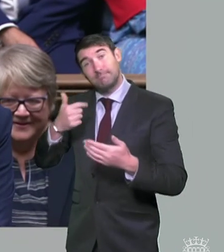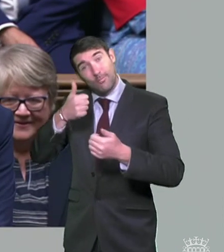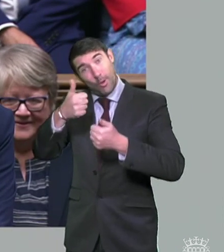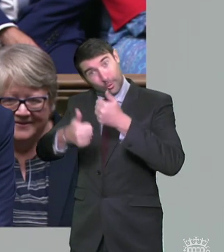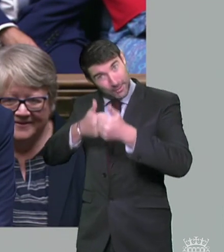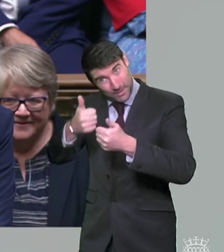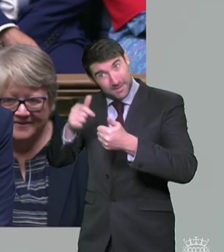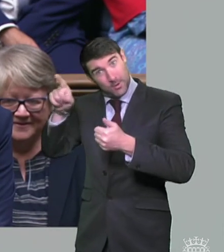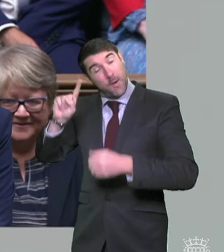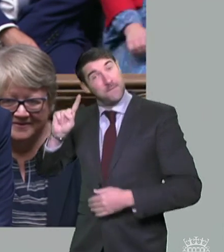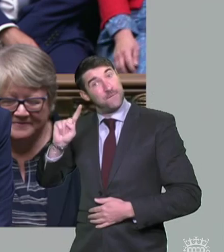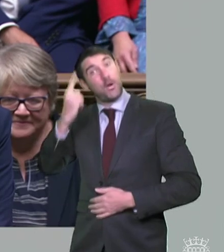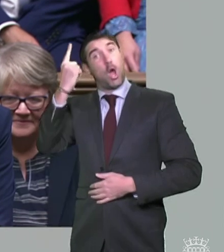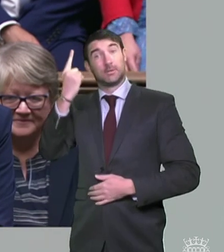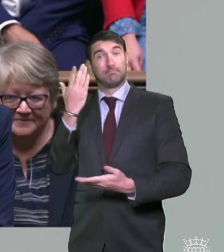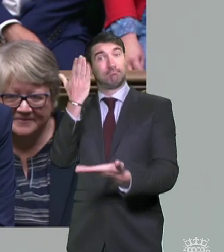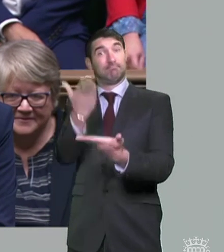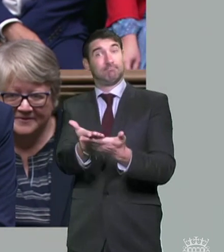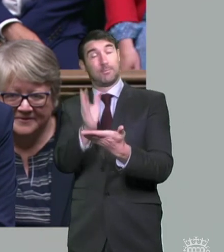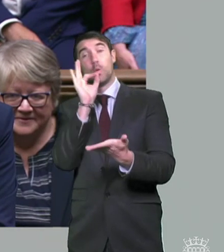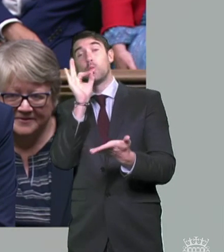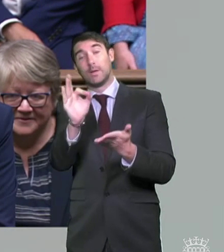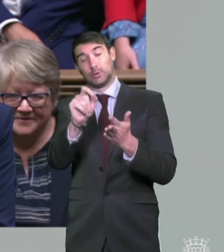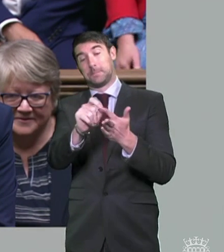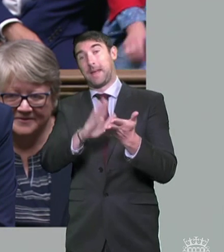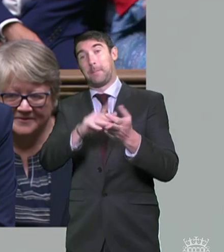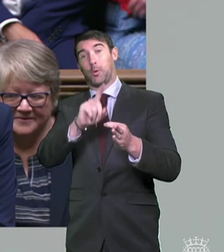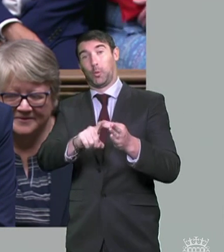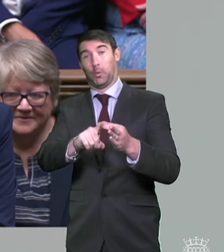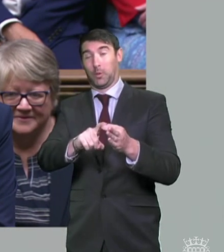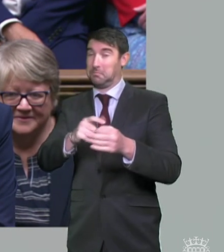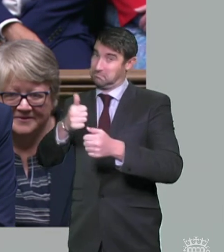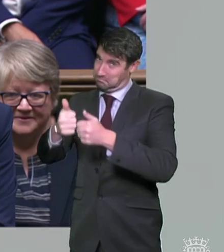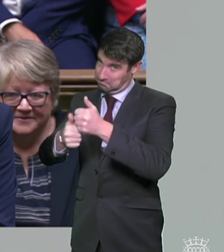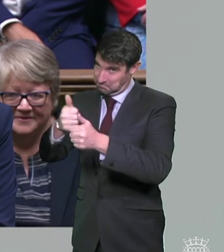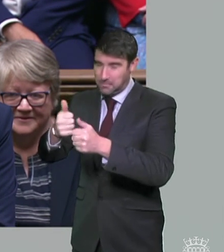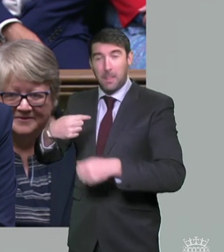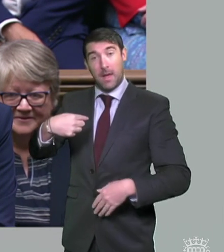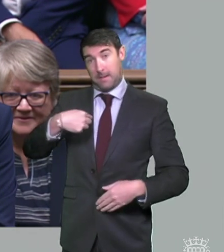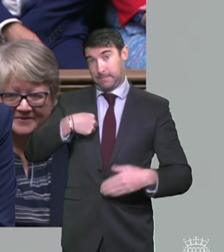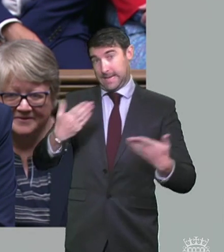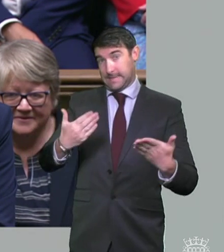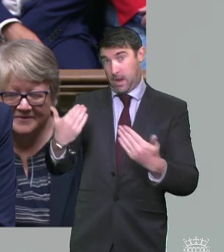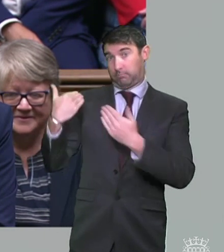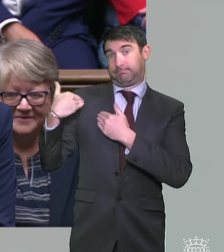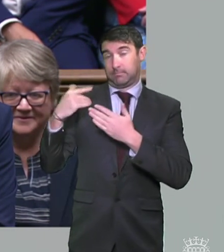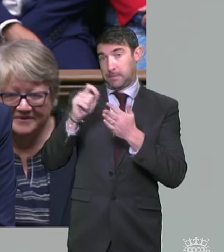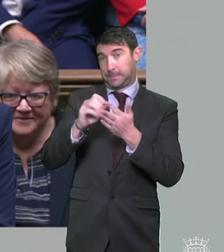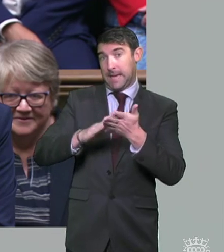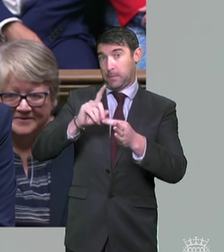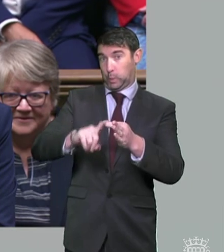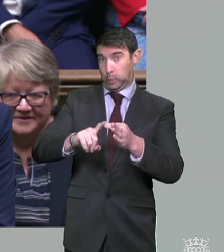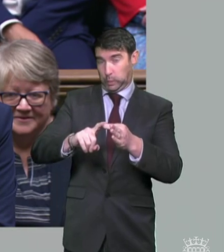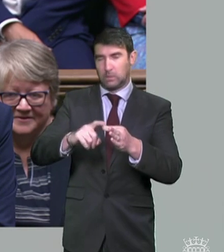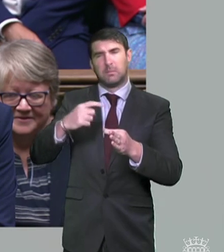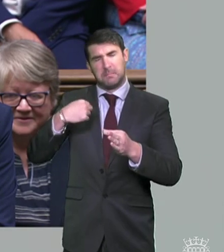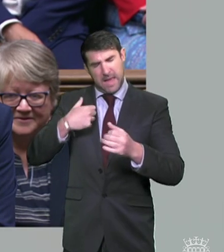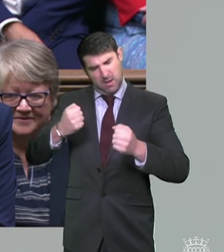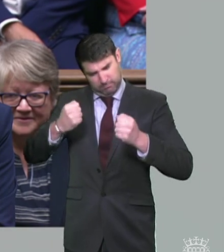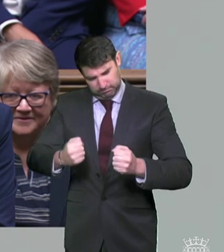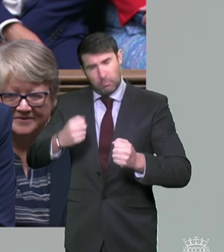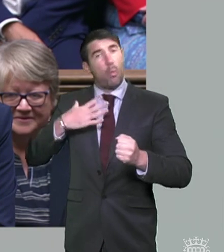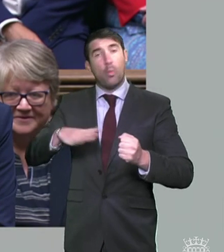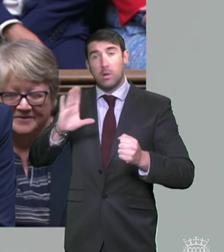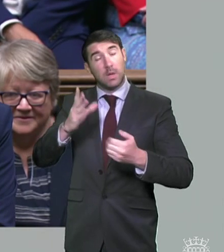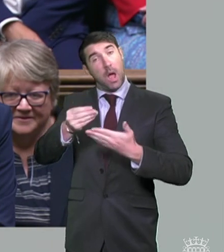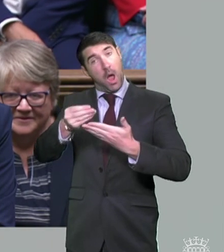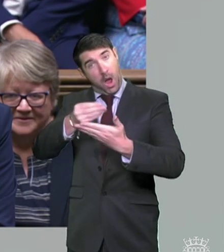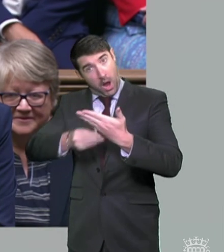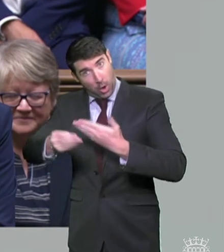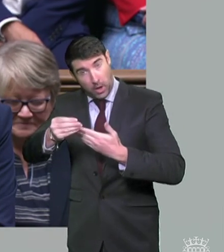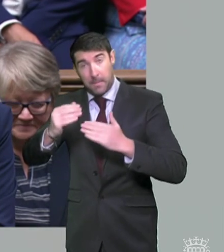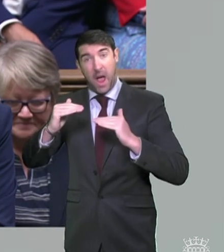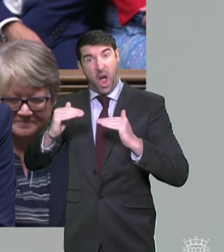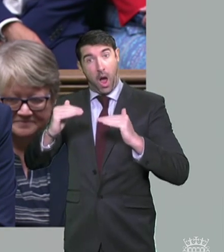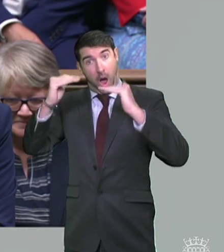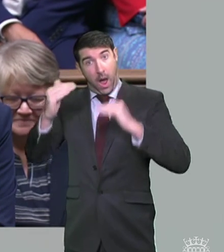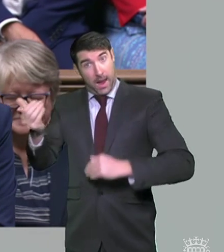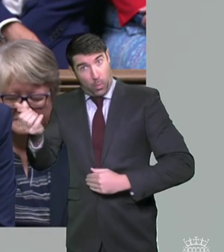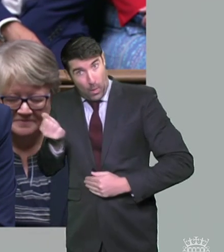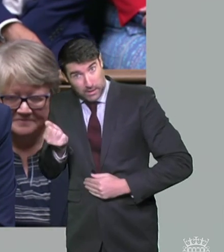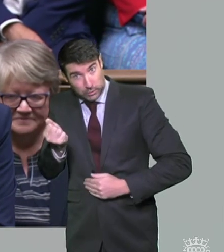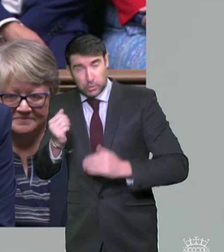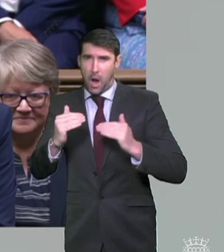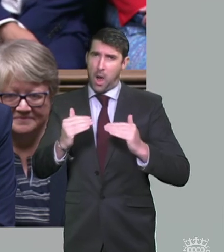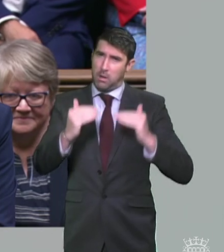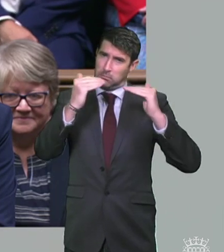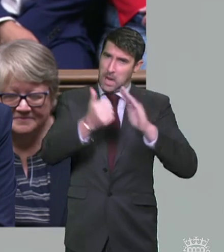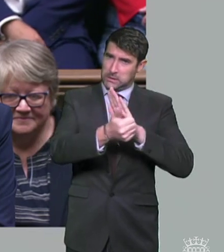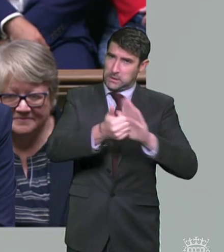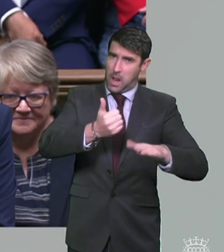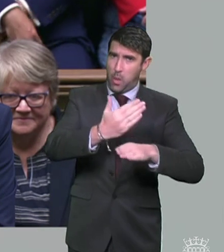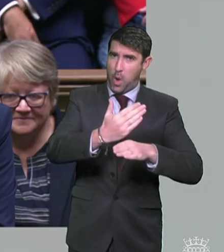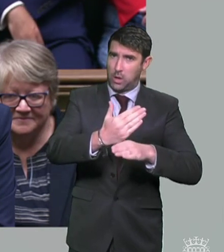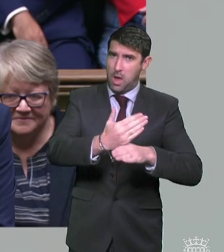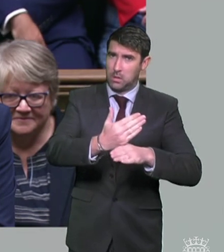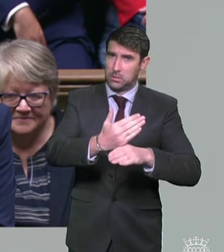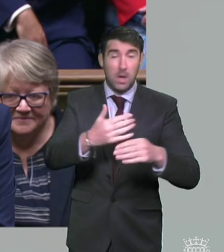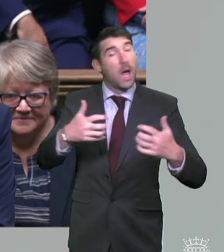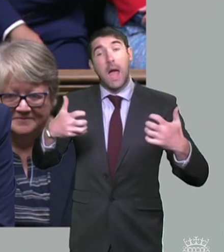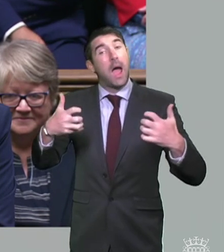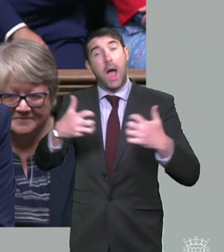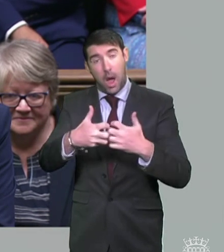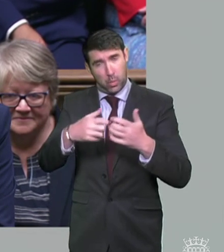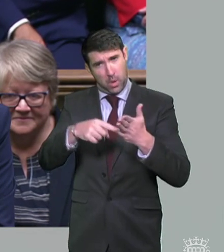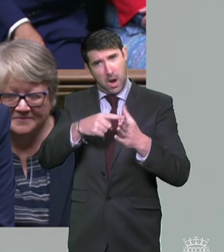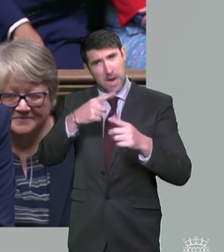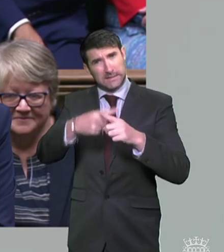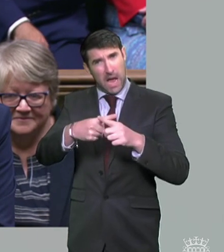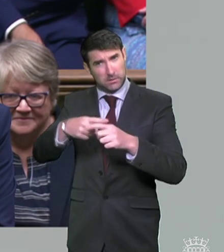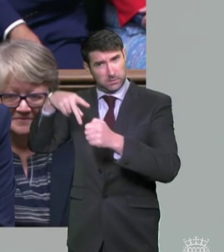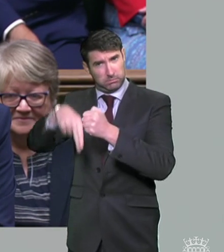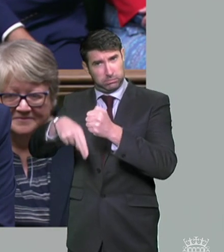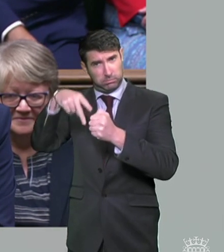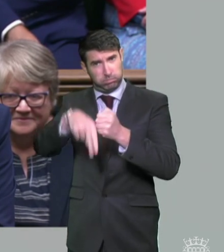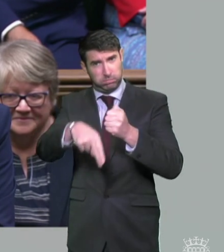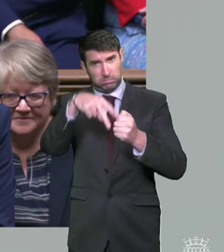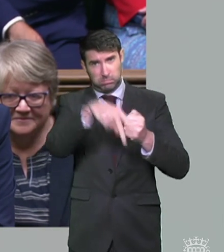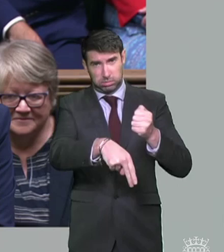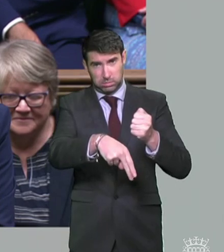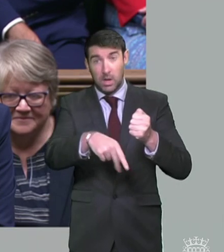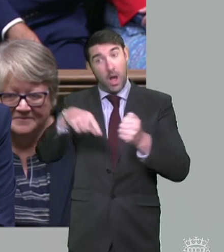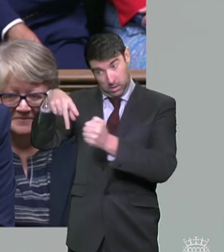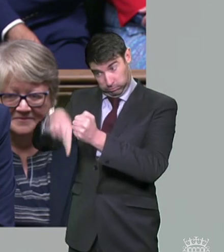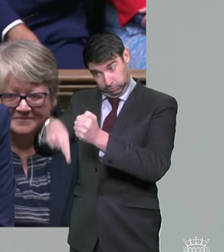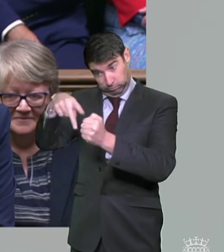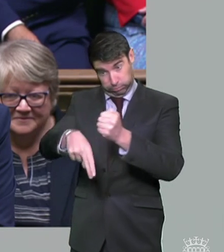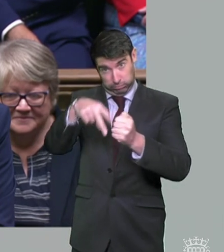What I am determined to do as Prime Minister is to make sure we have an economy with high wages and high-skilled jobs, and the way I will achieve that is through reducing taxes on people across our country and boosting economic growth.